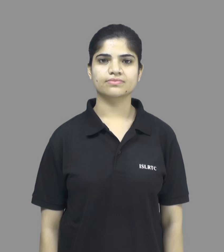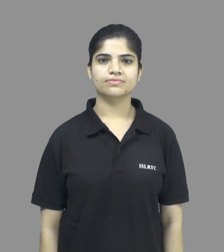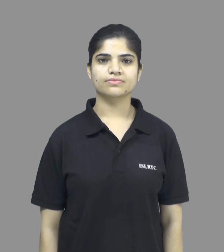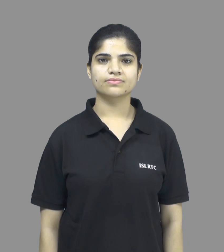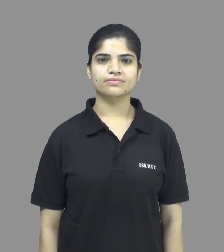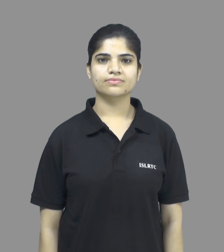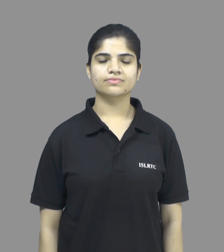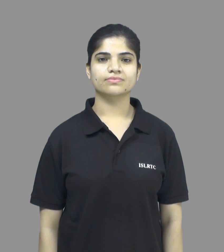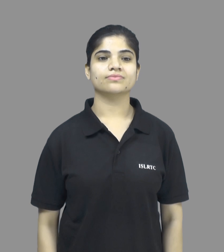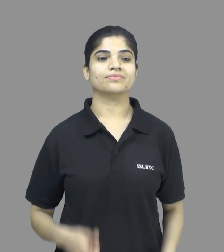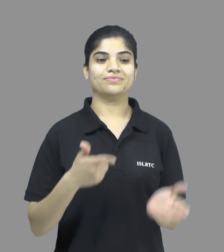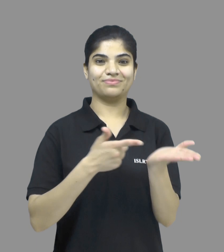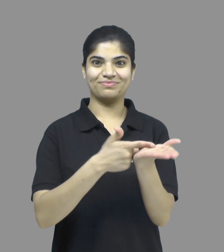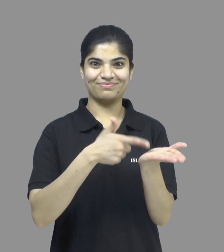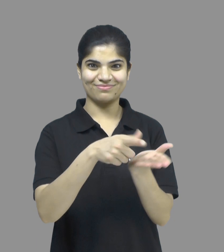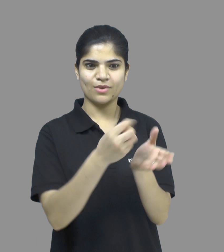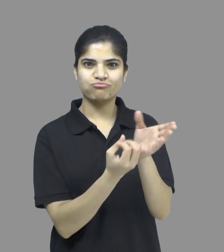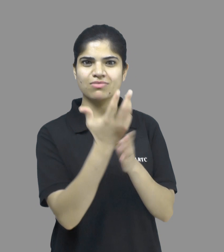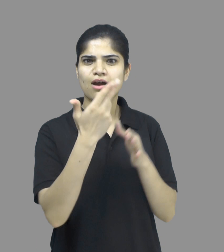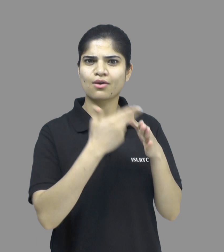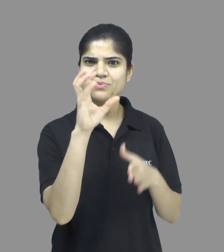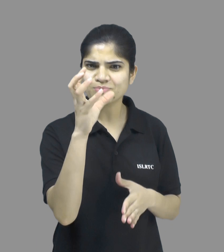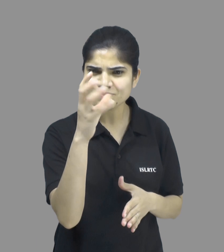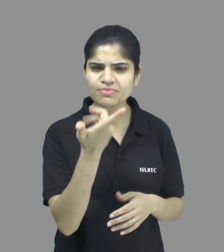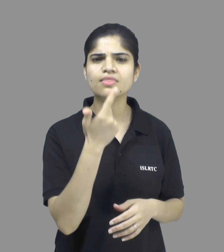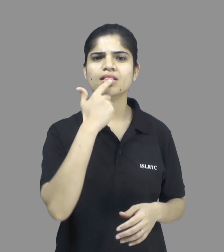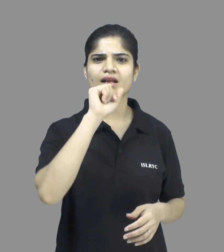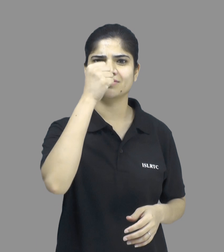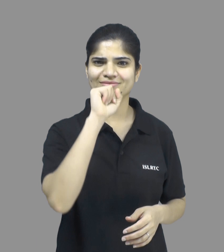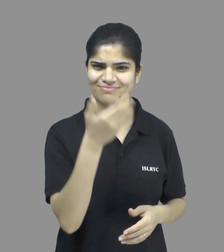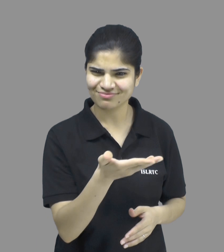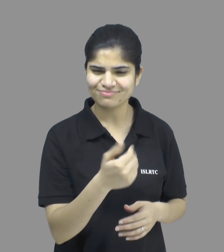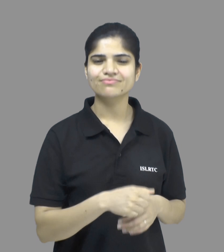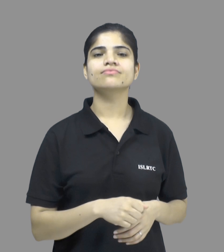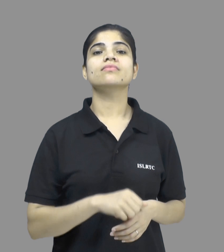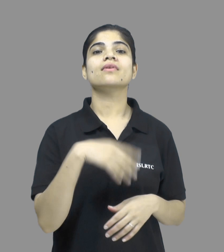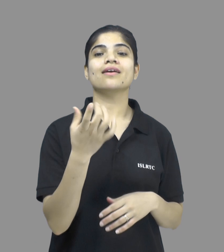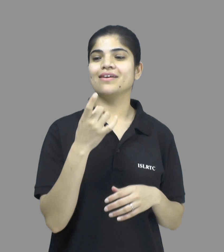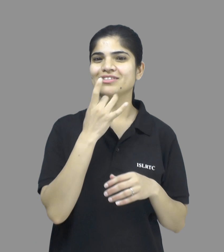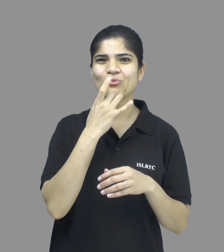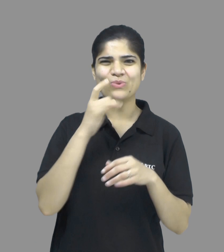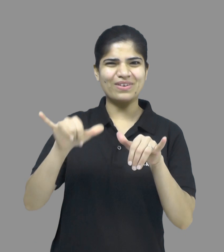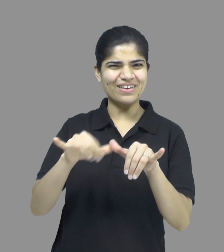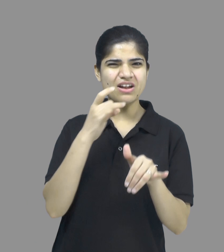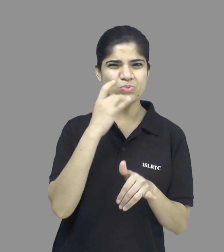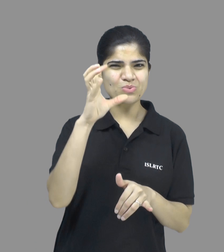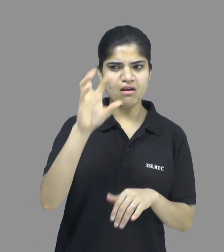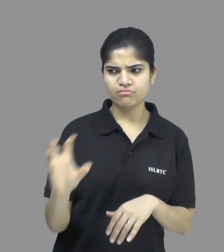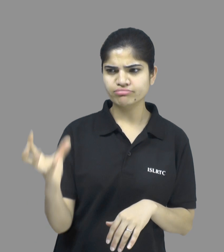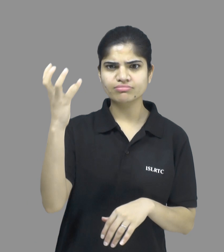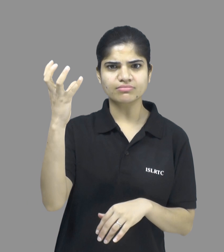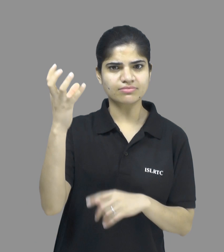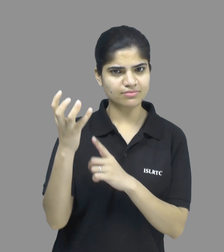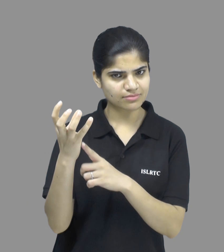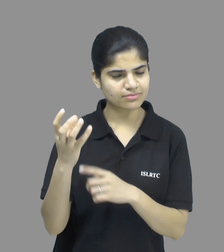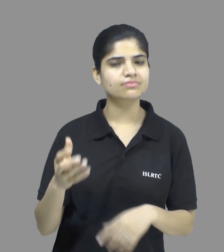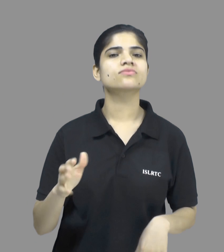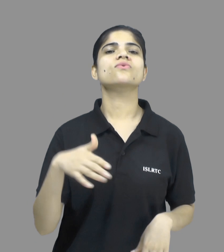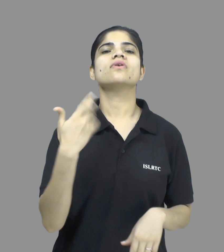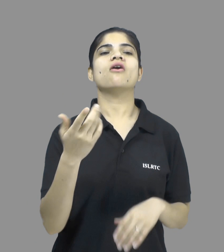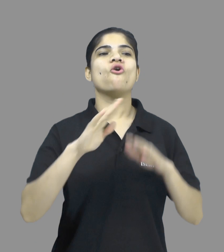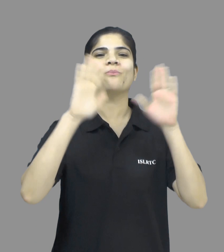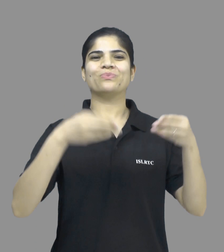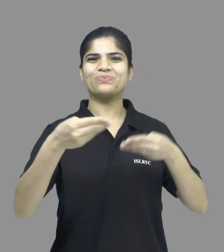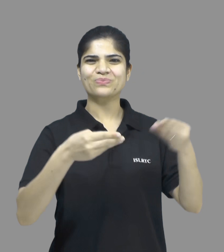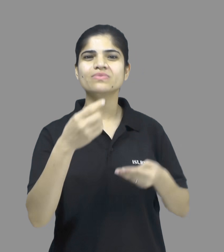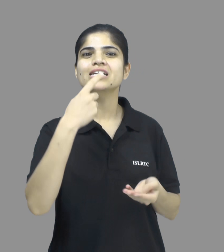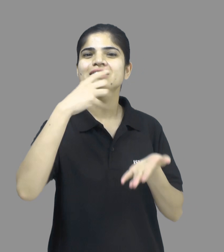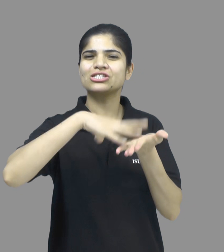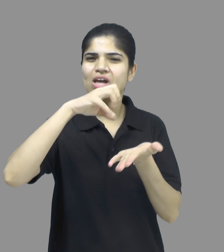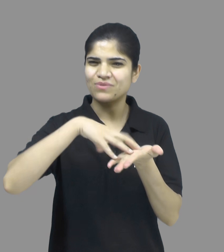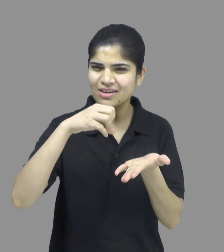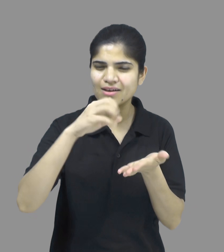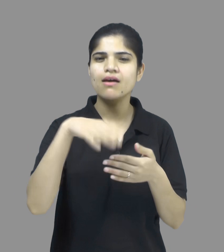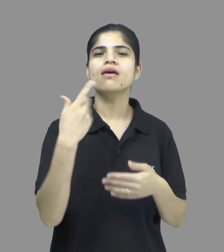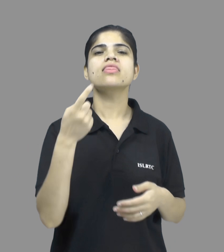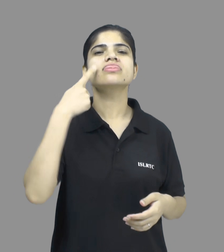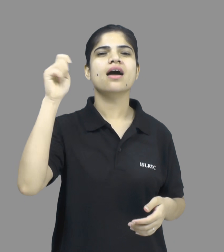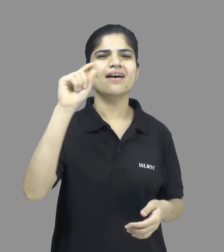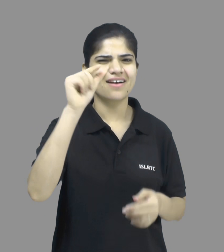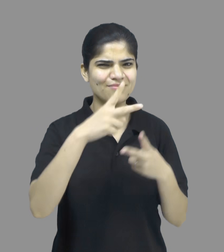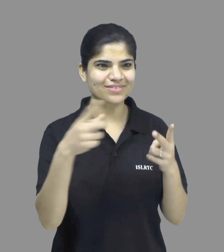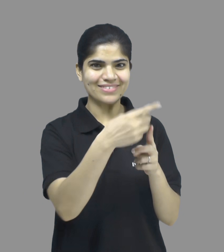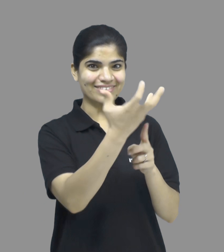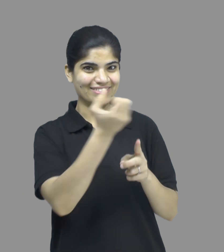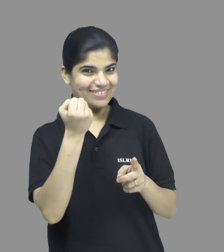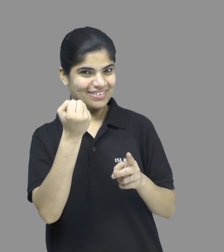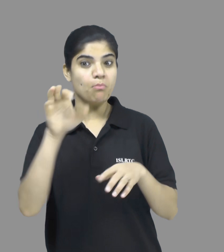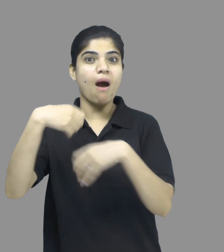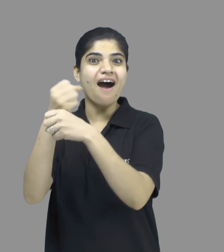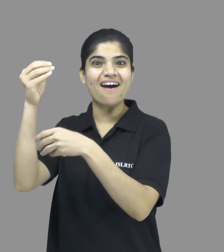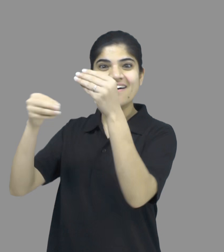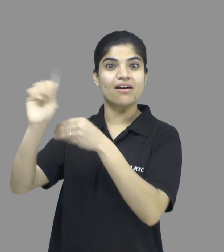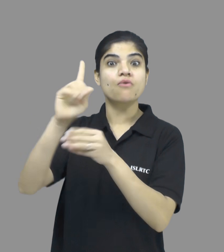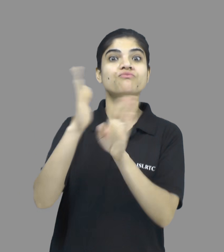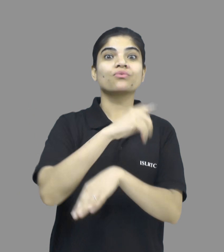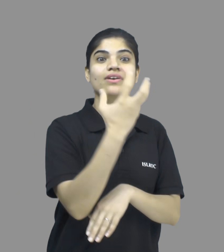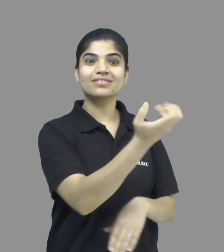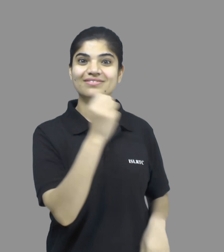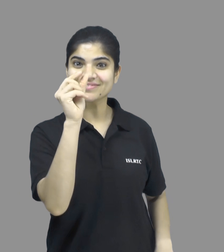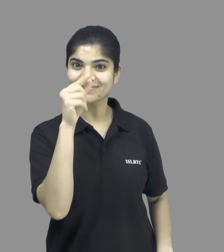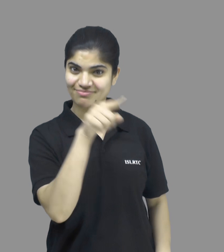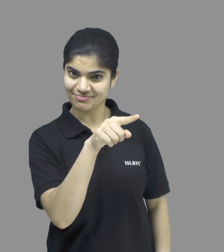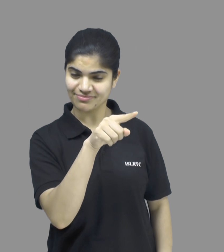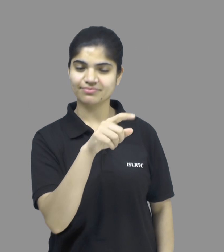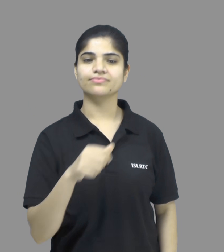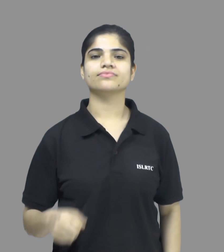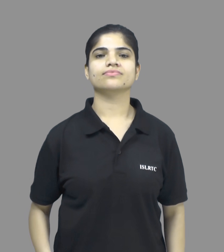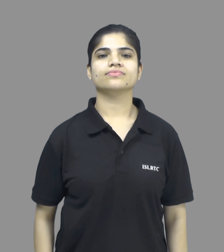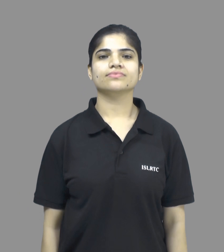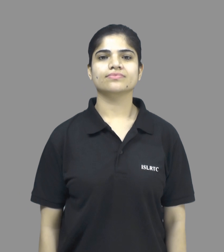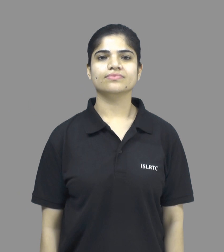Raw